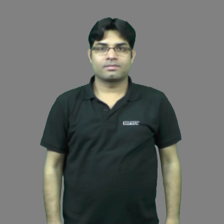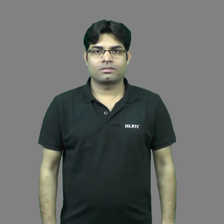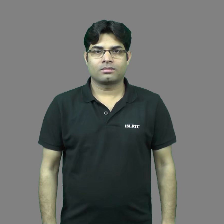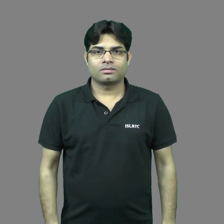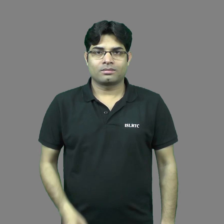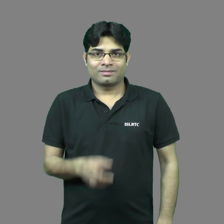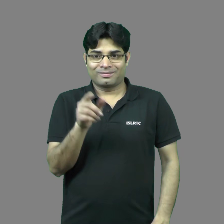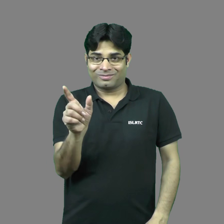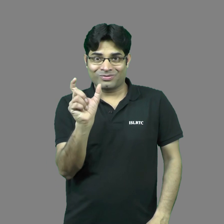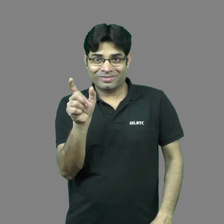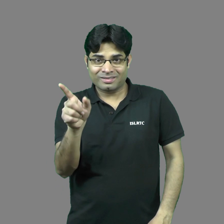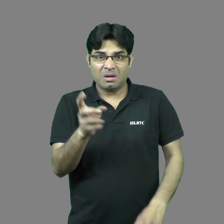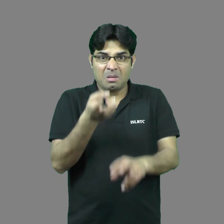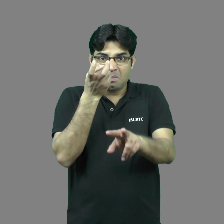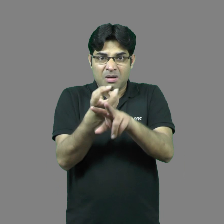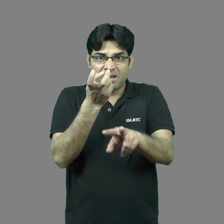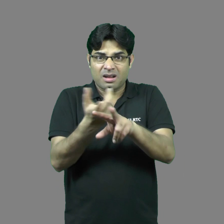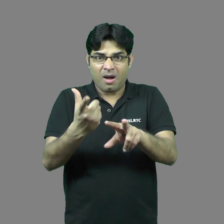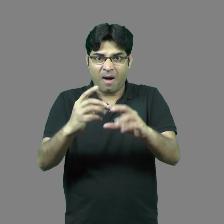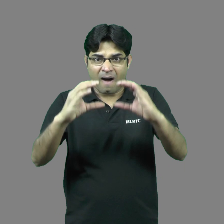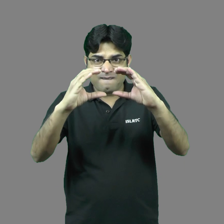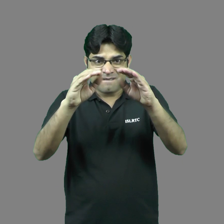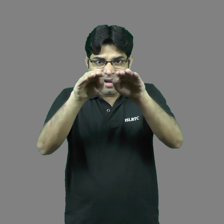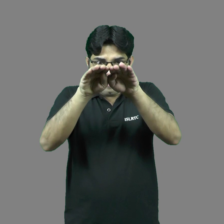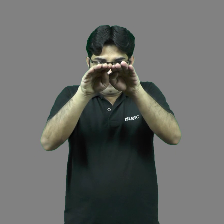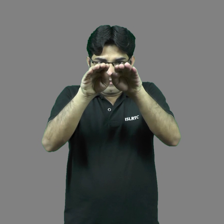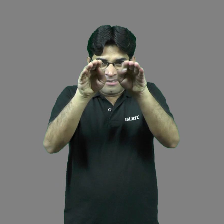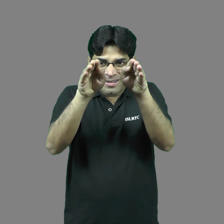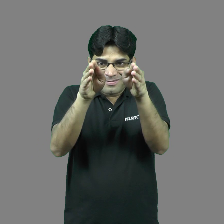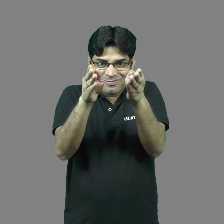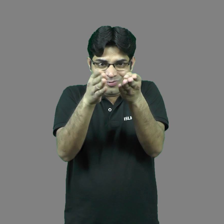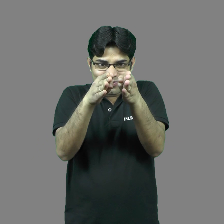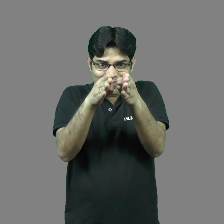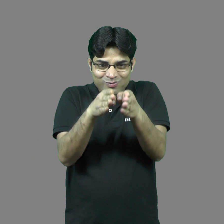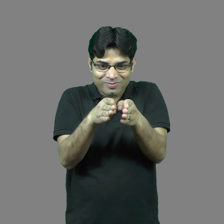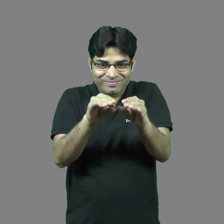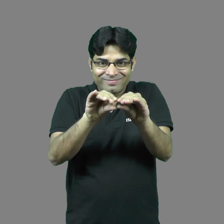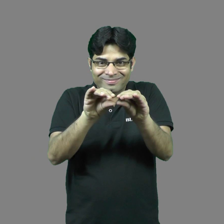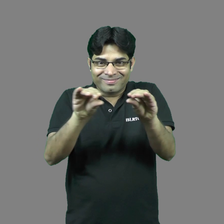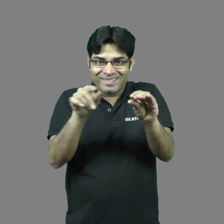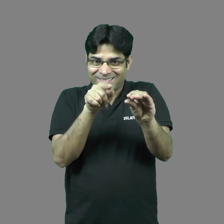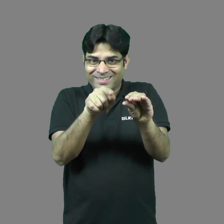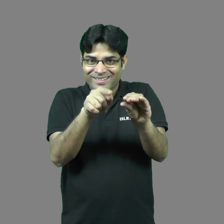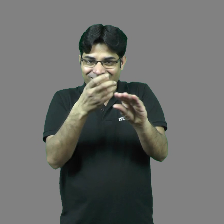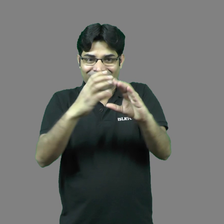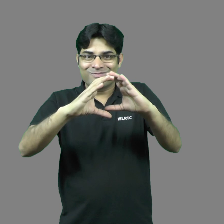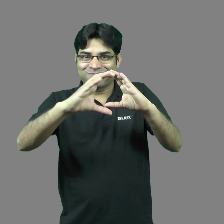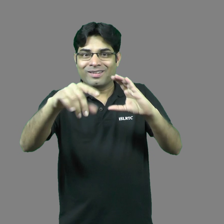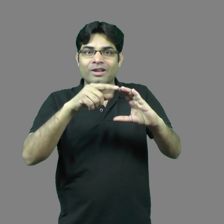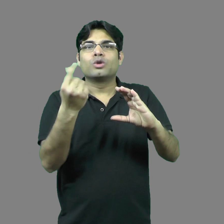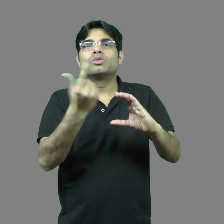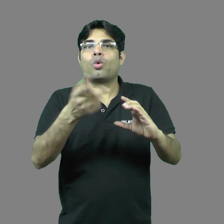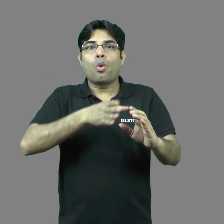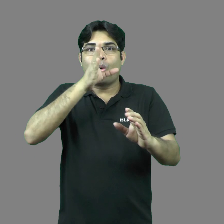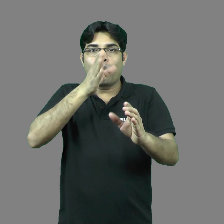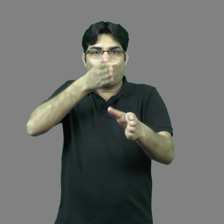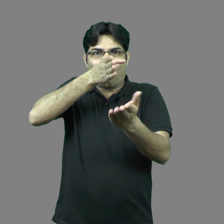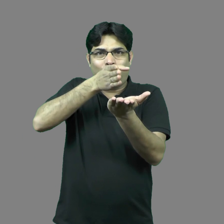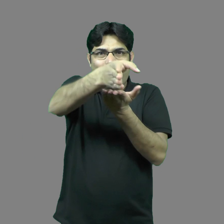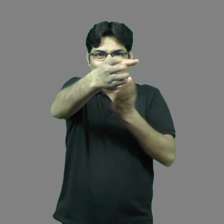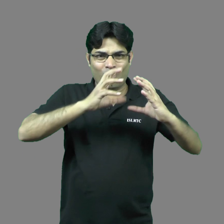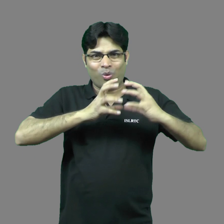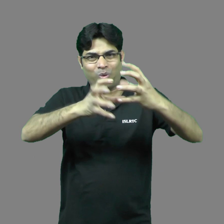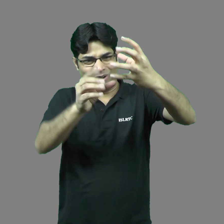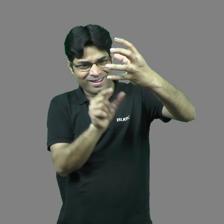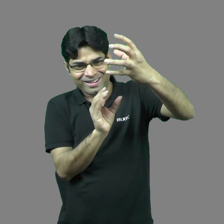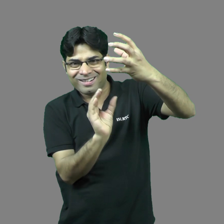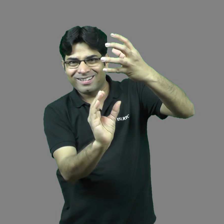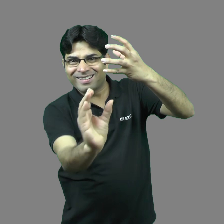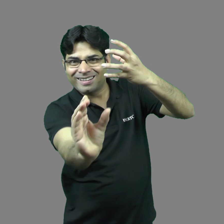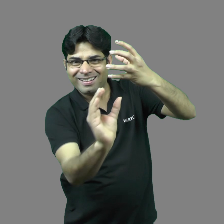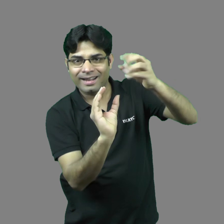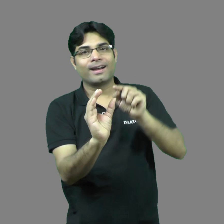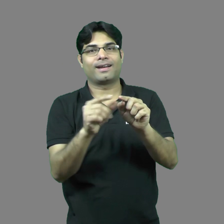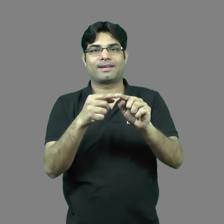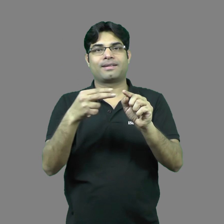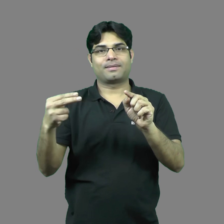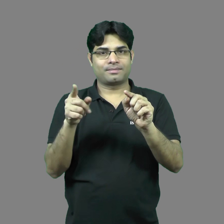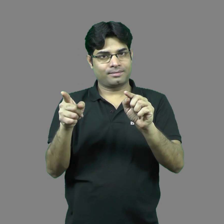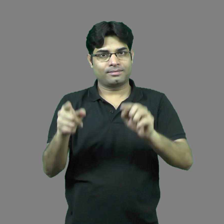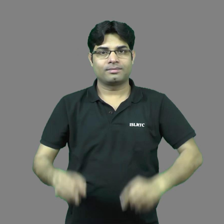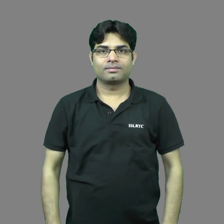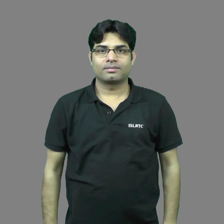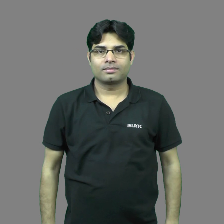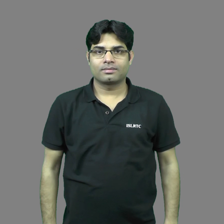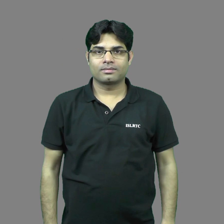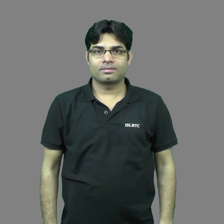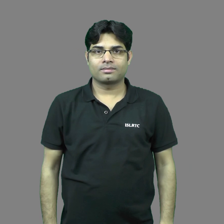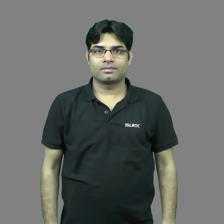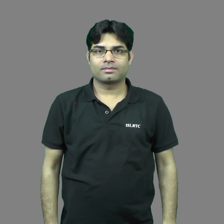Rail Section